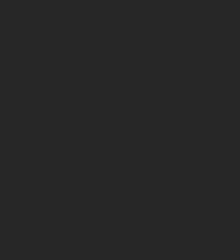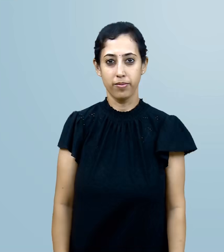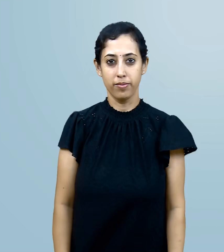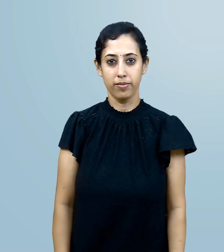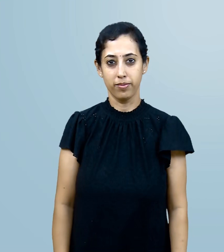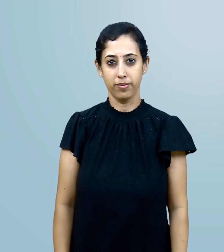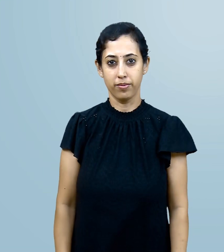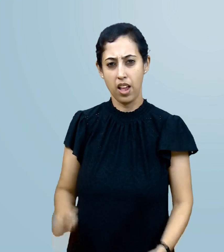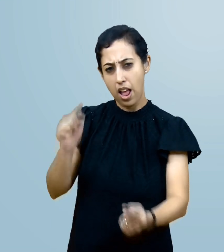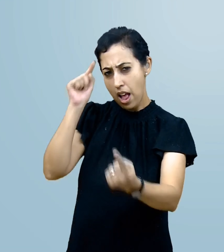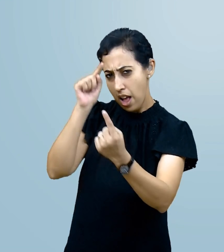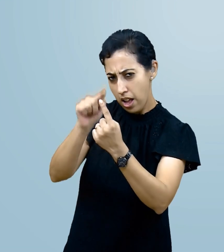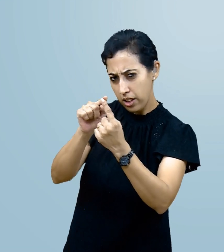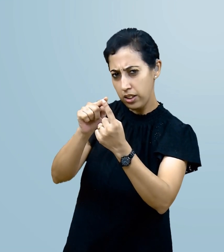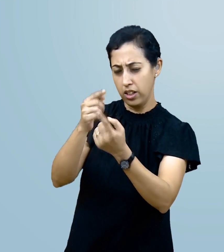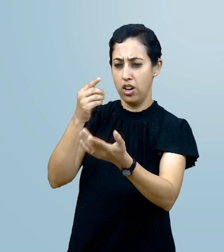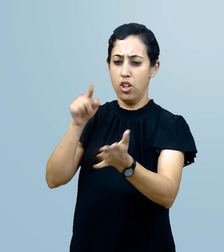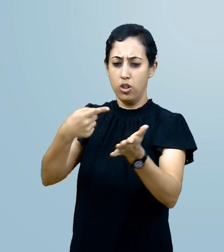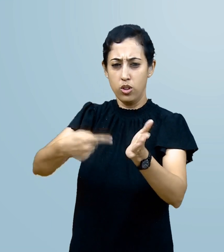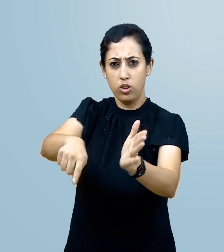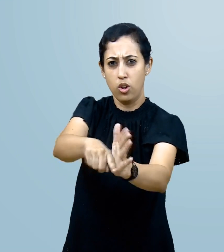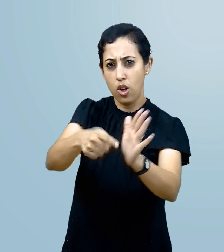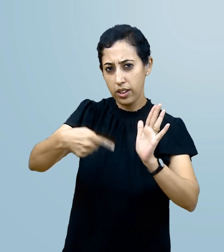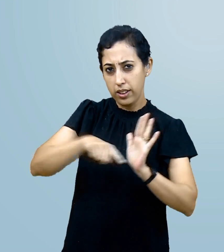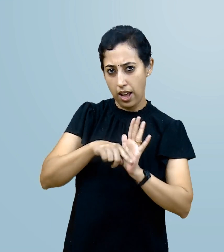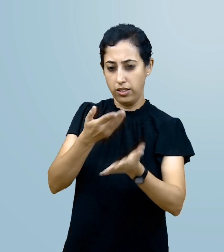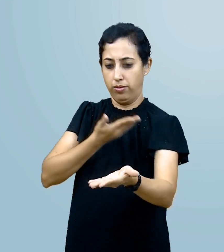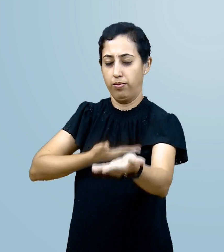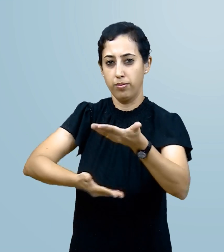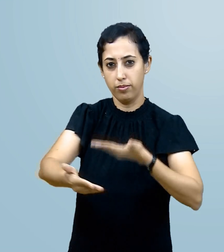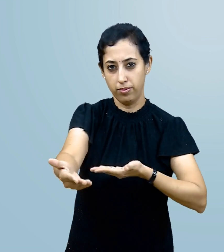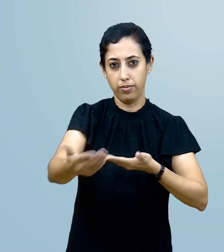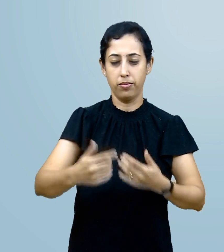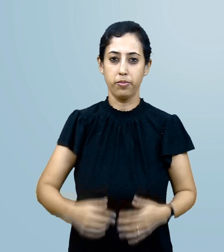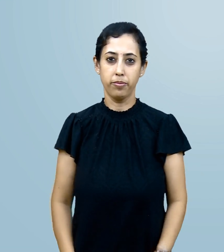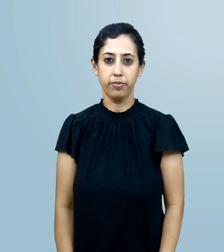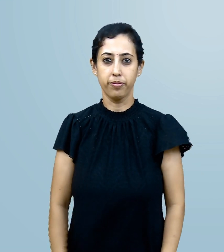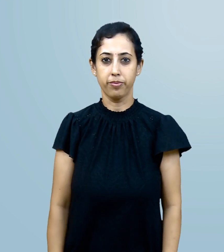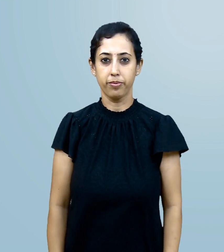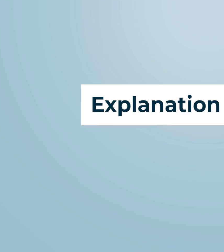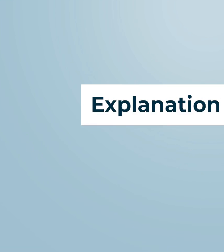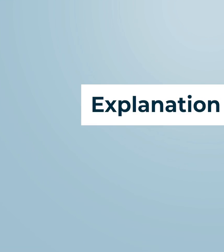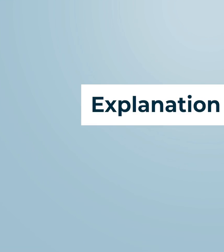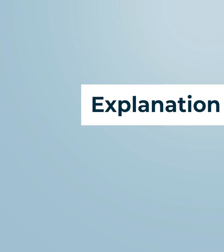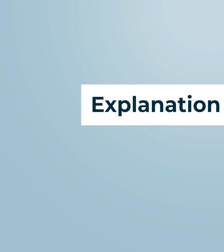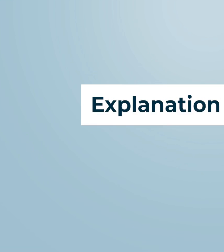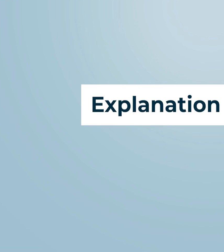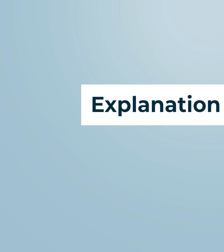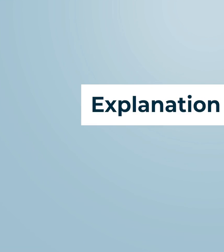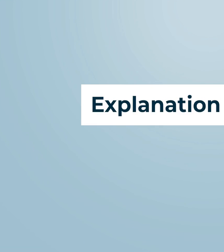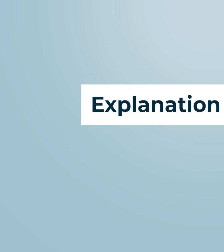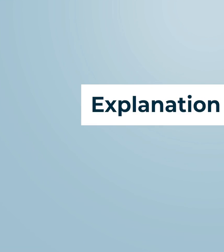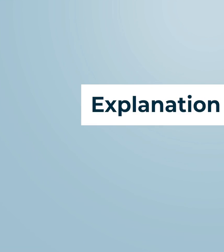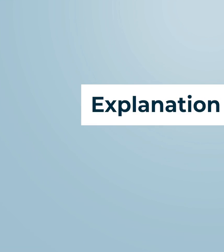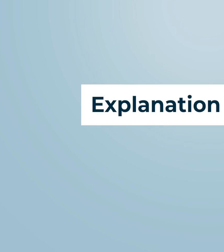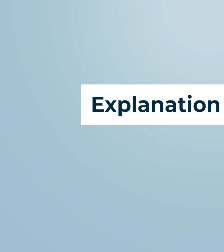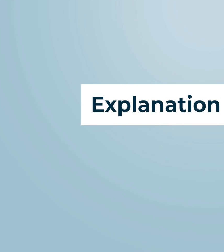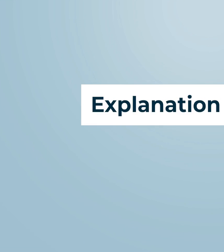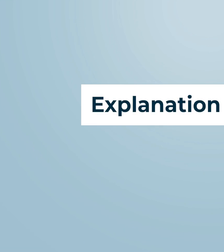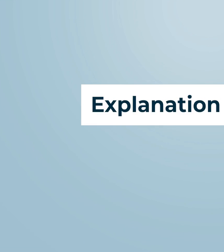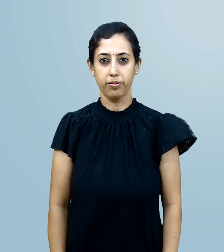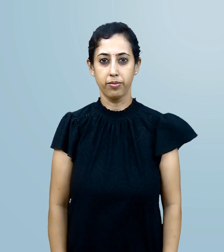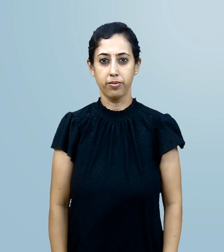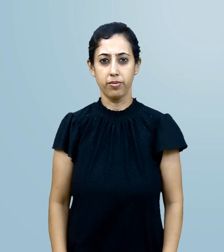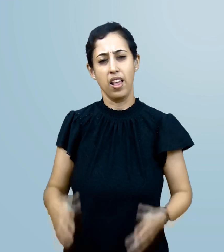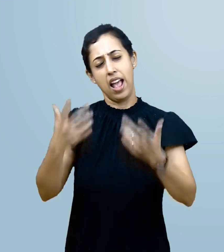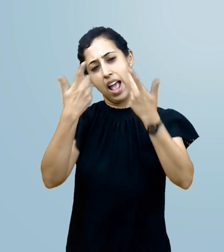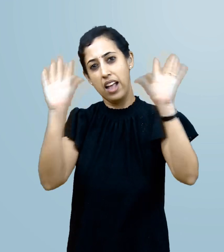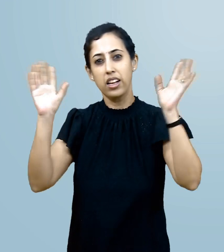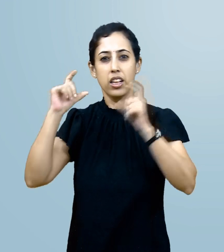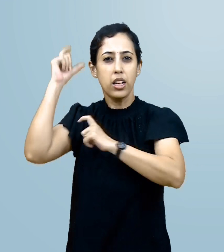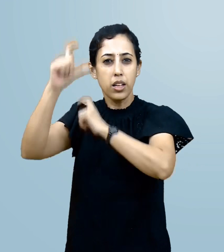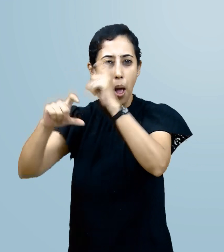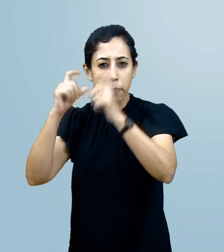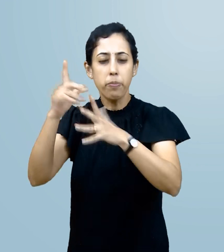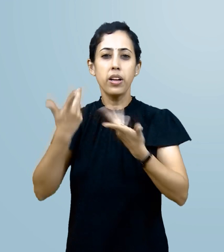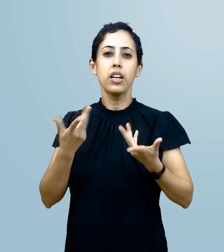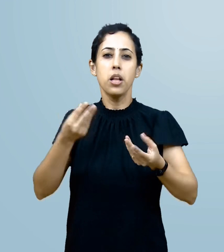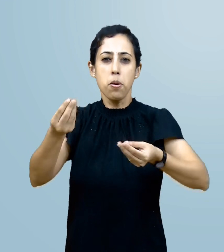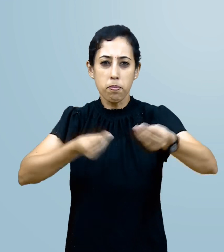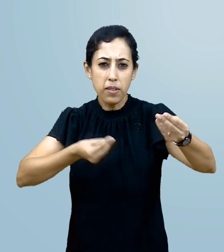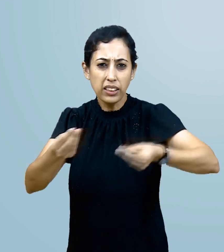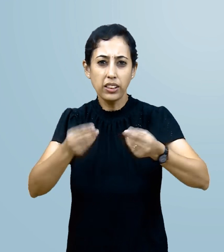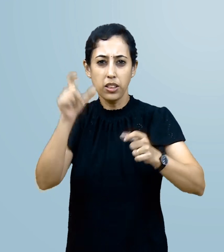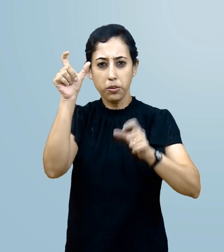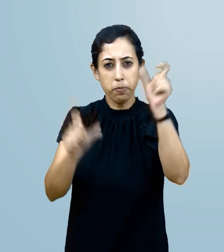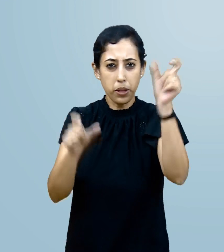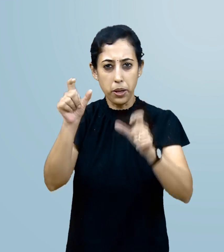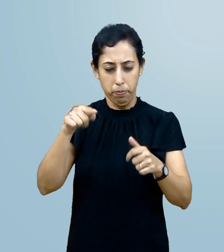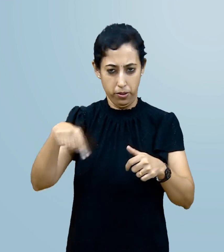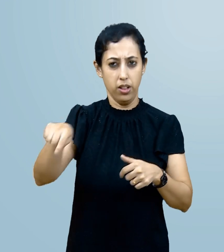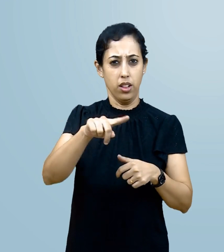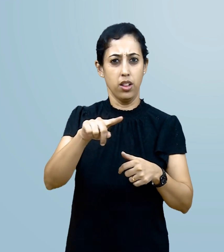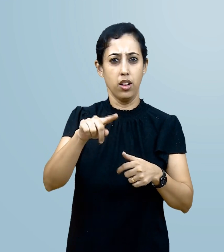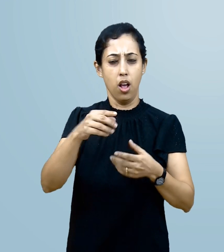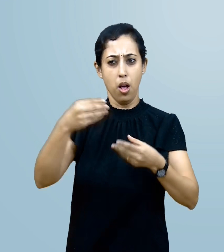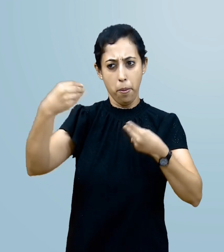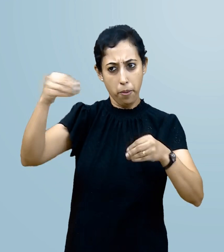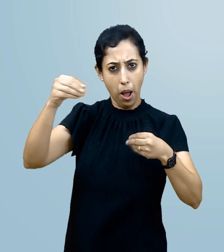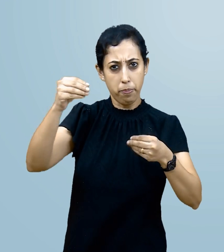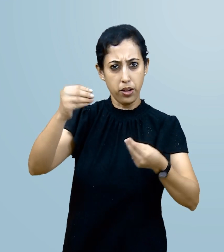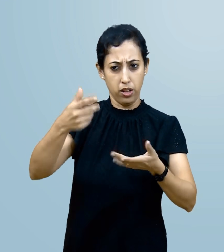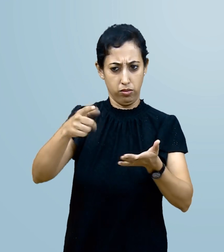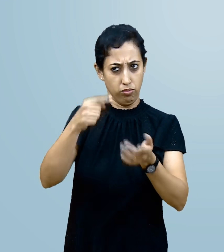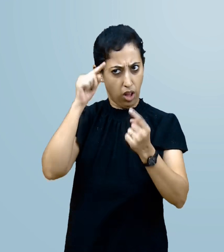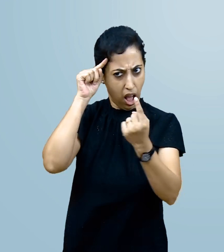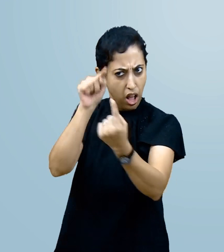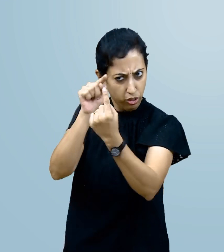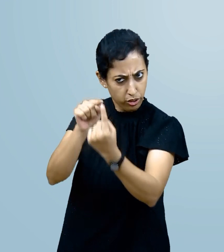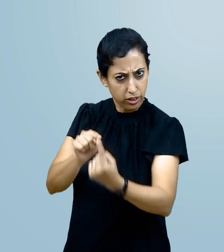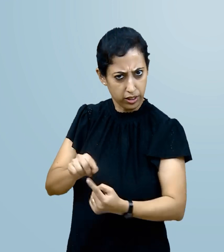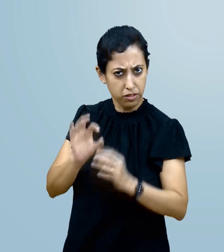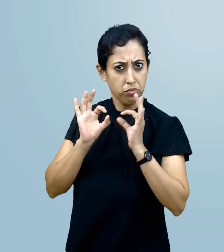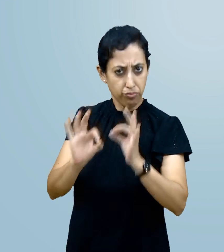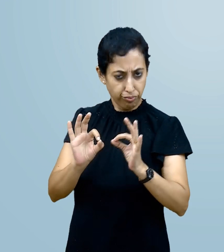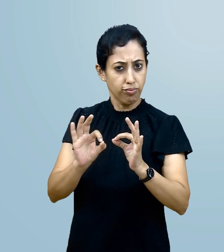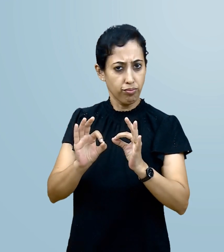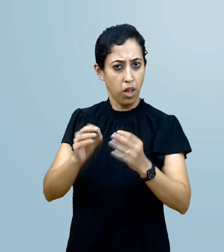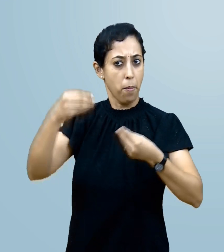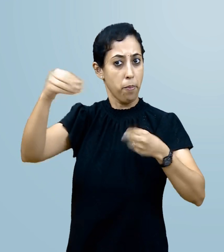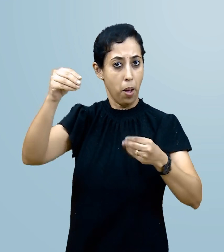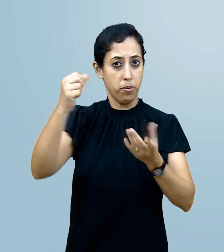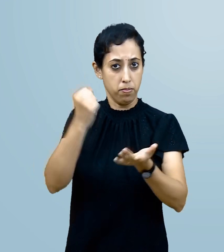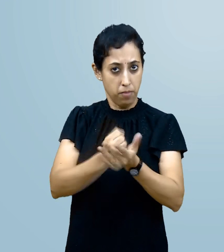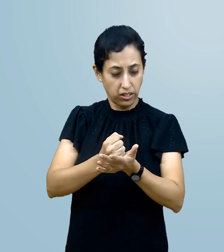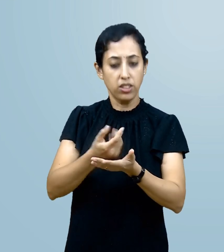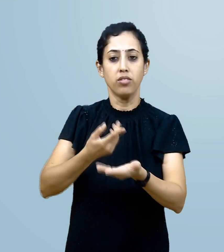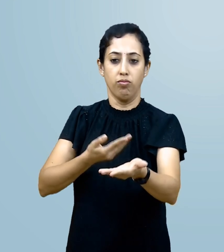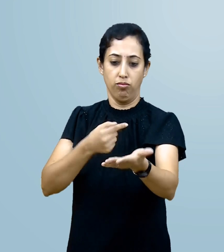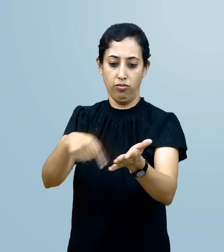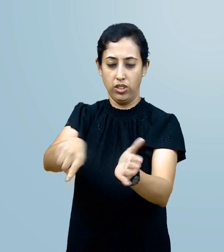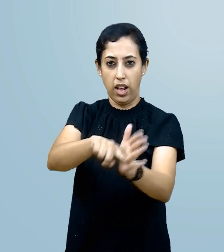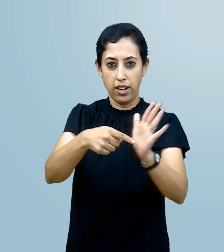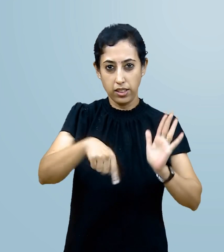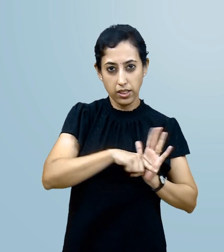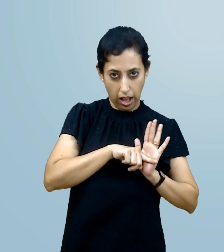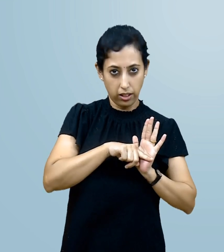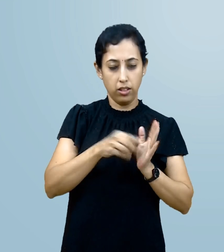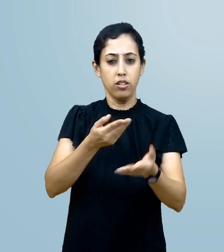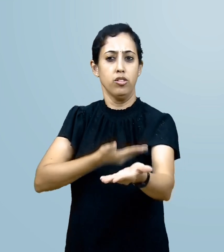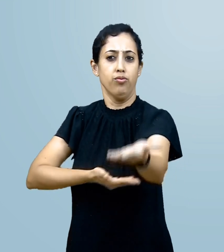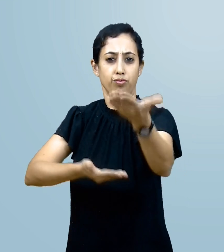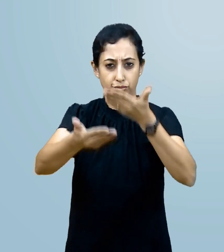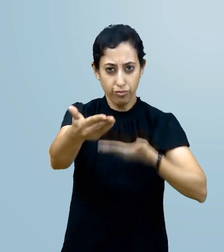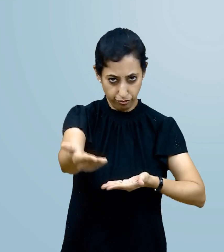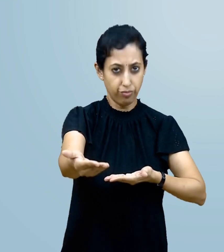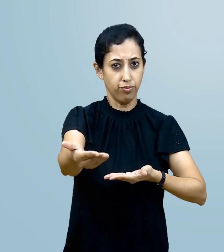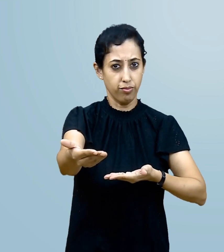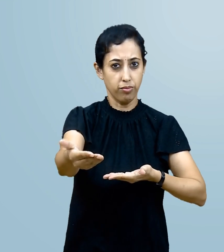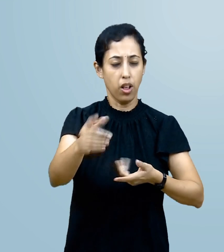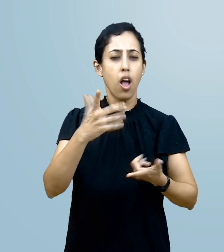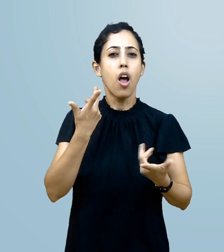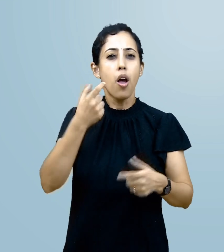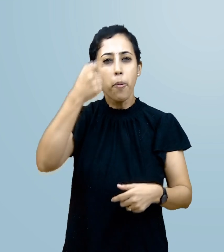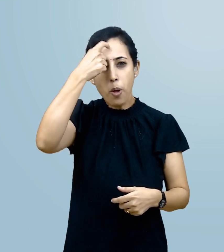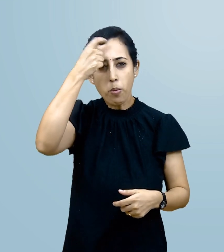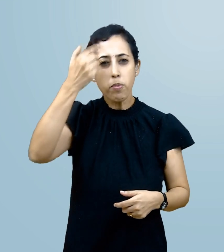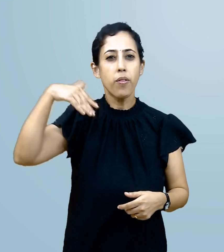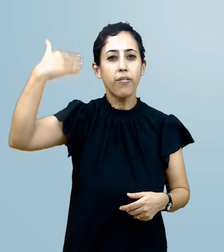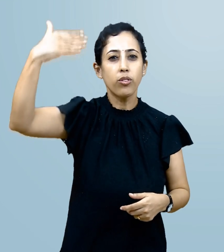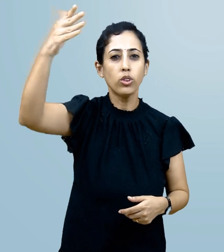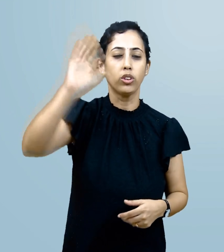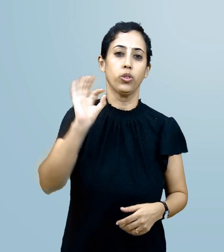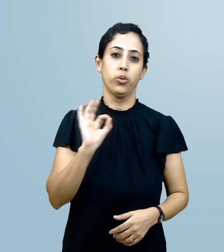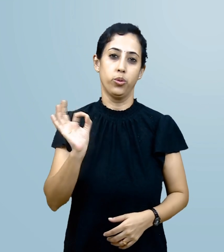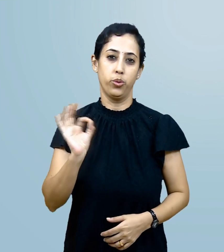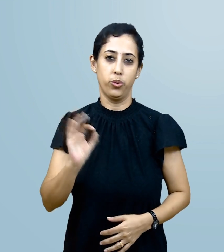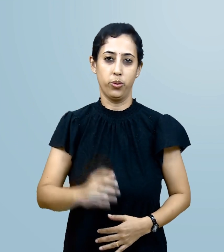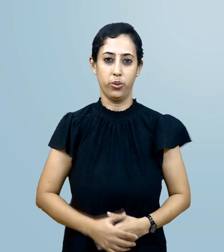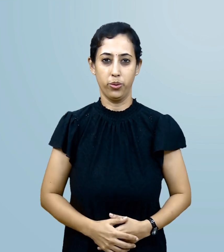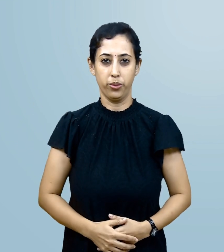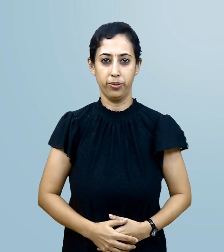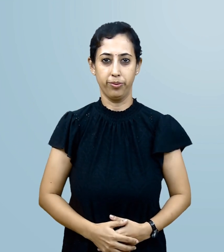Contracts